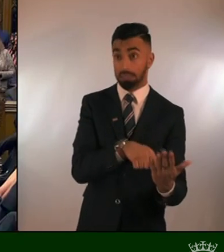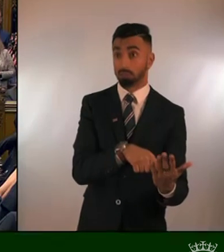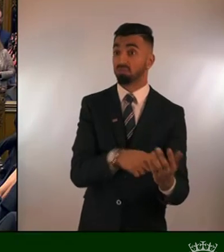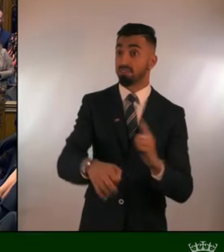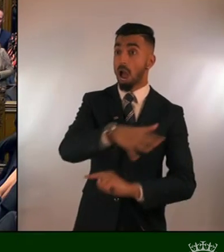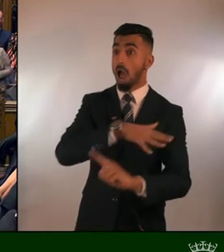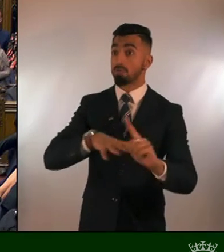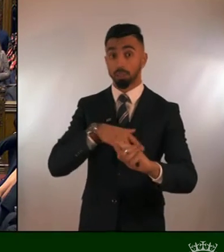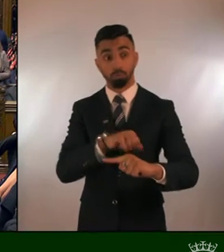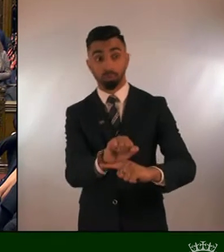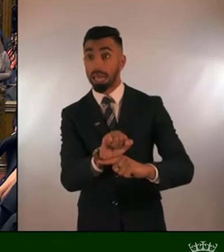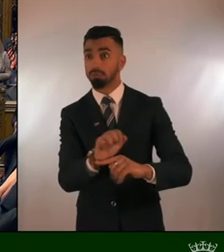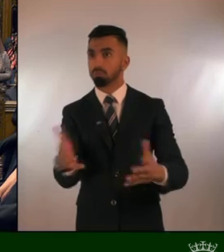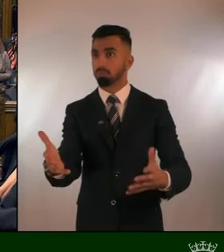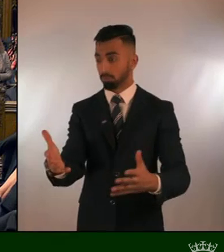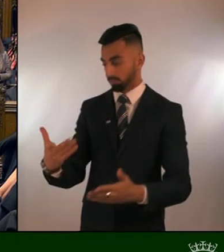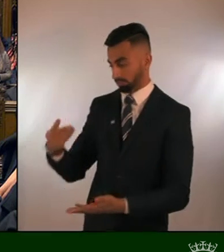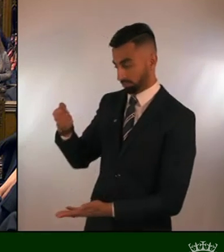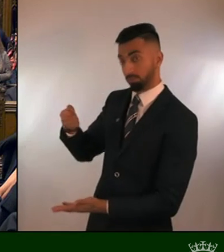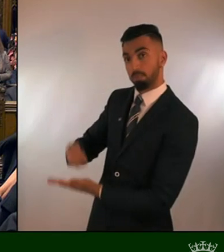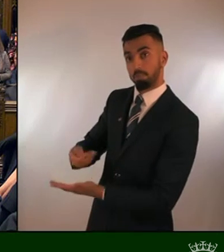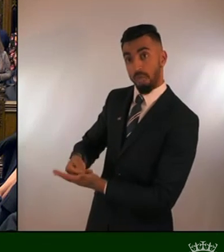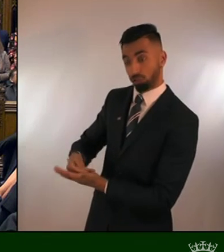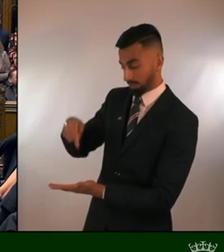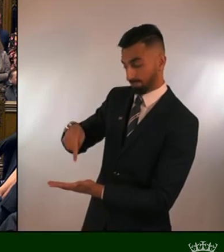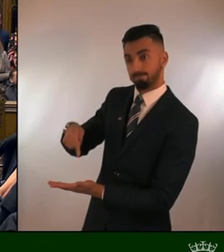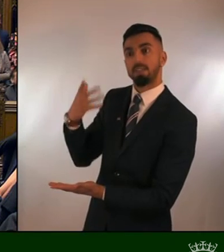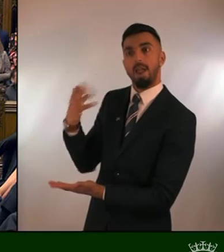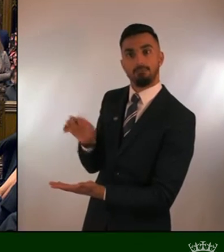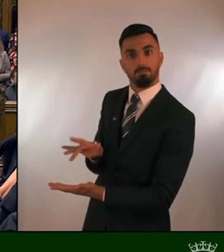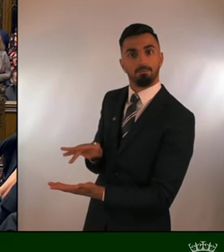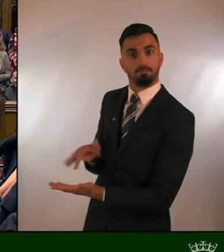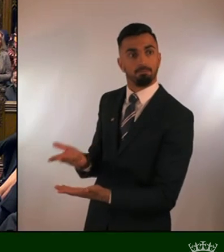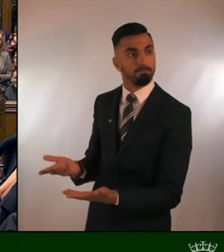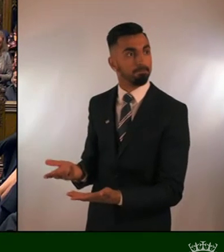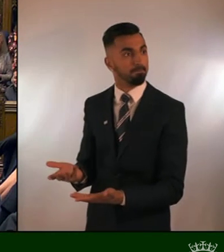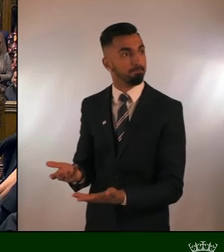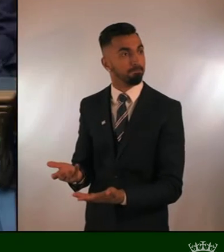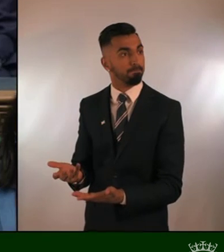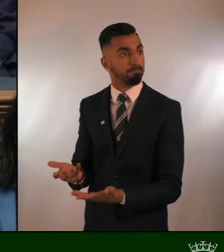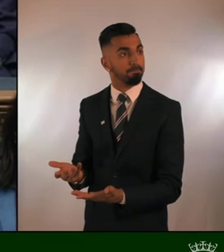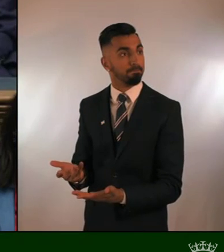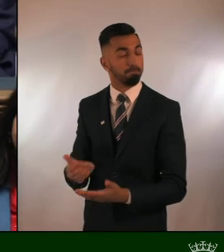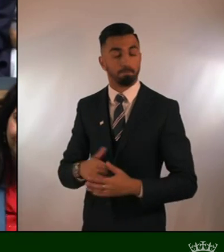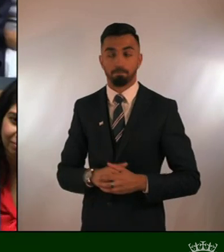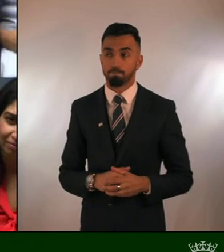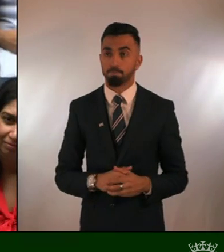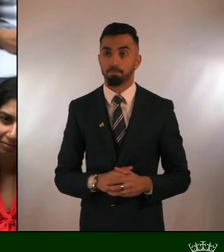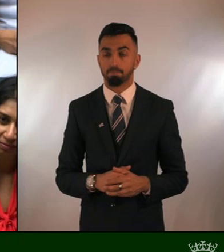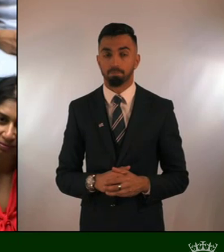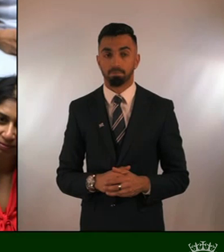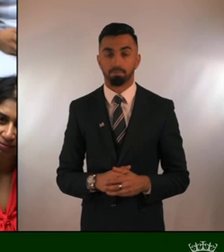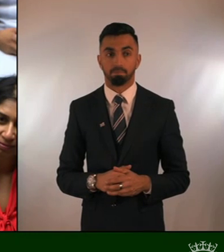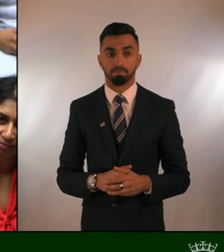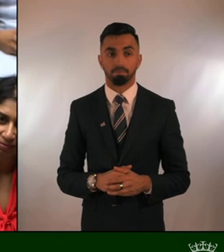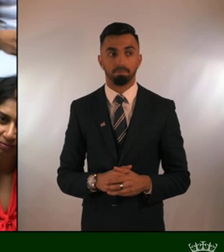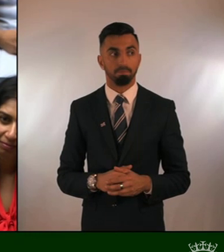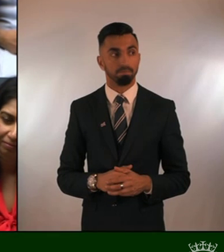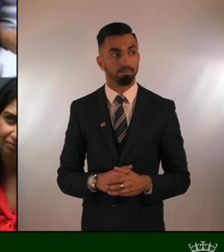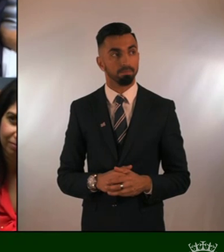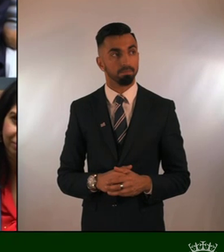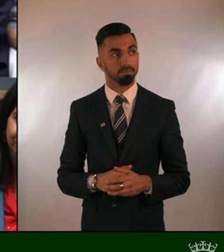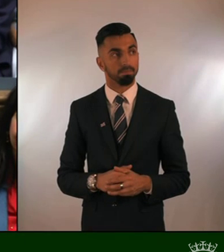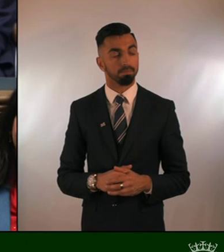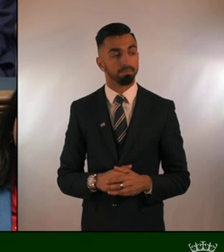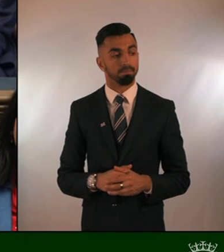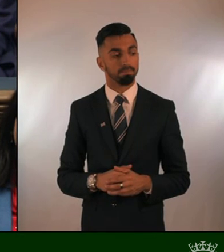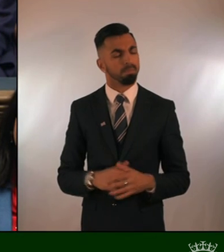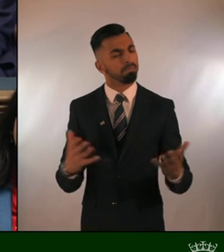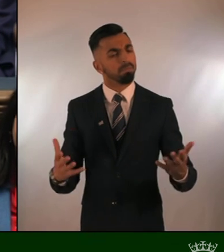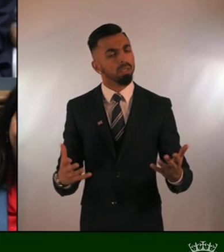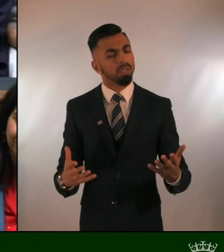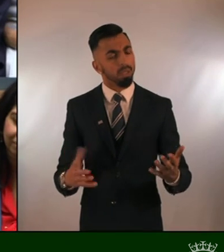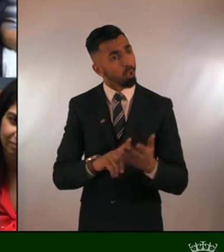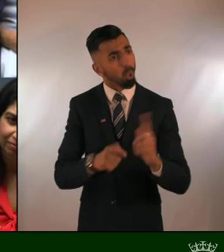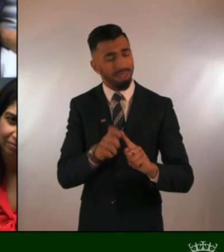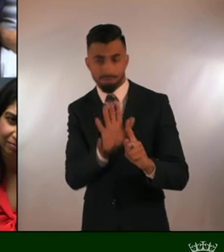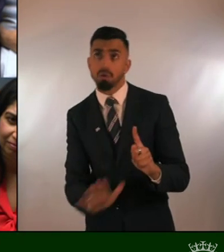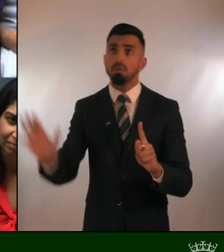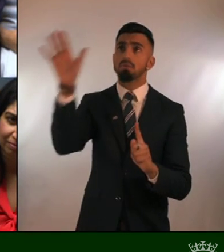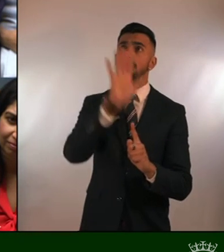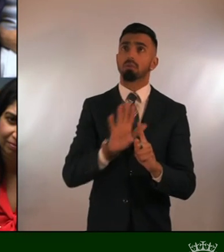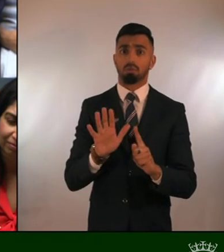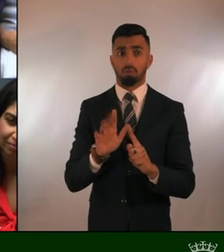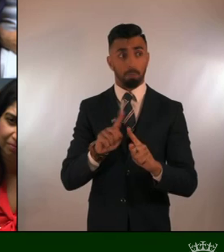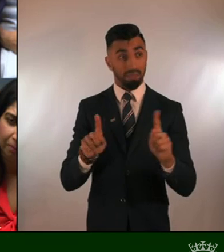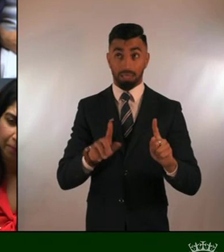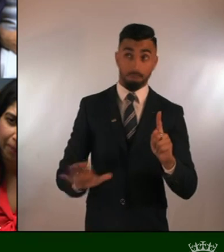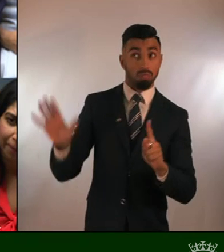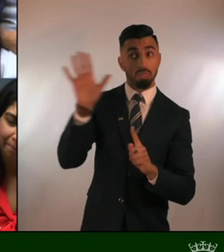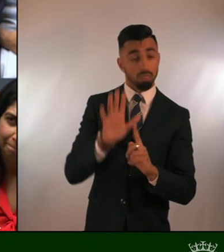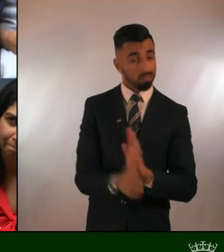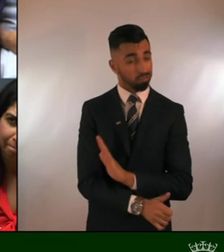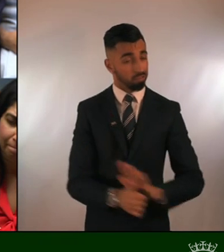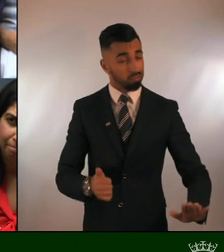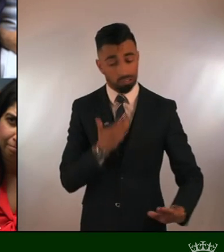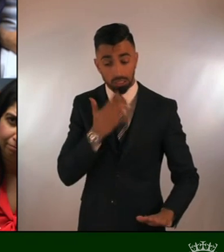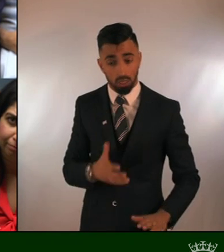As a party, we know that talent is evenly spread in our country, but that opportunity is not.